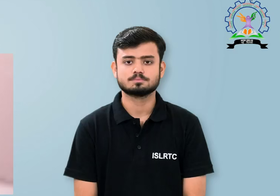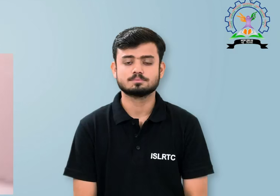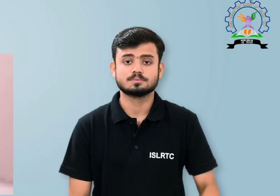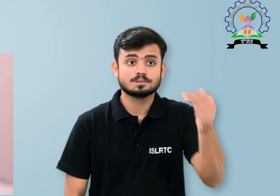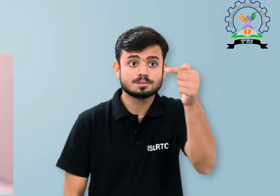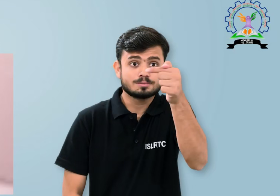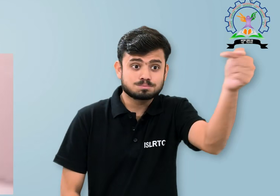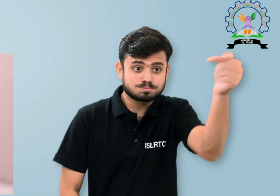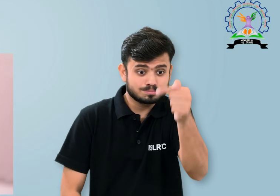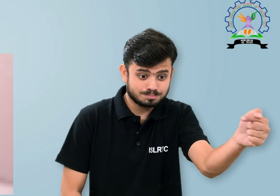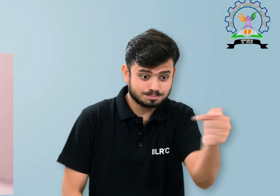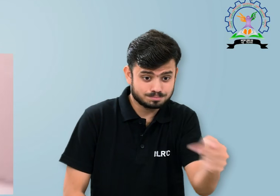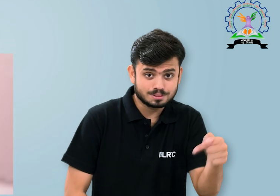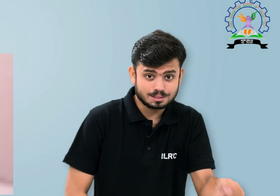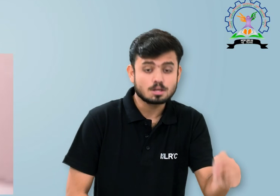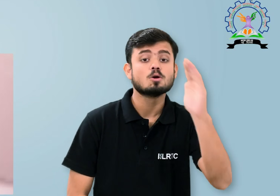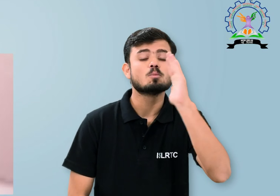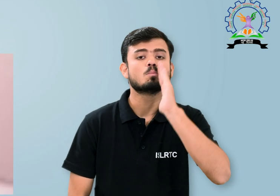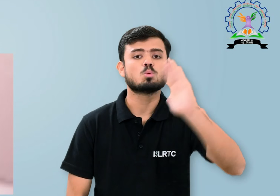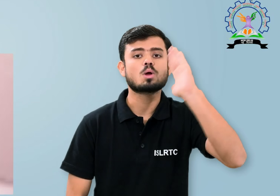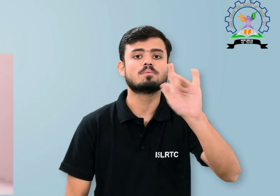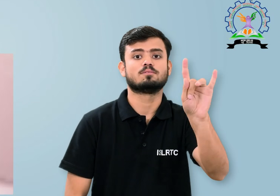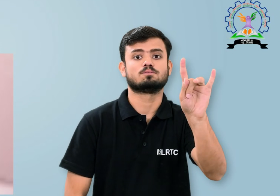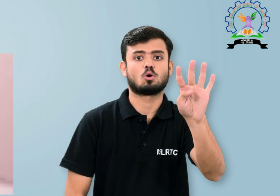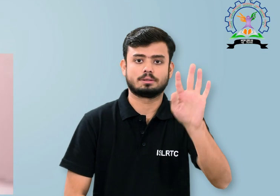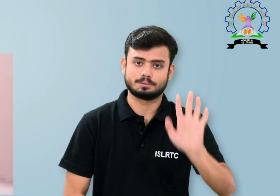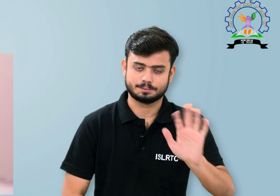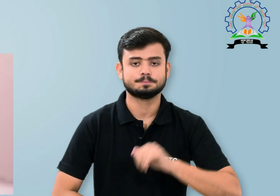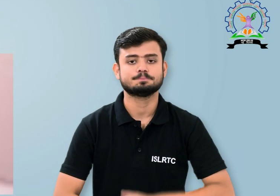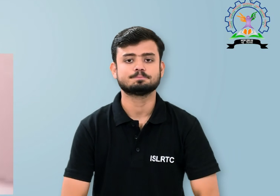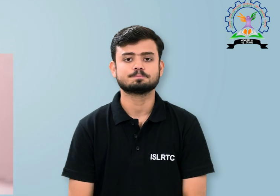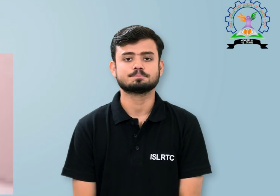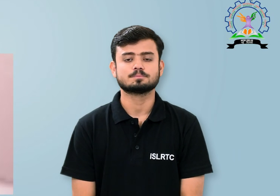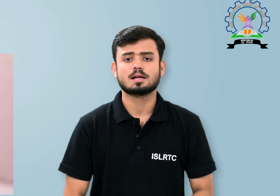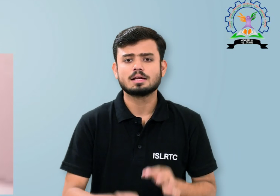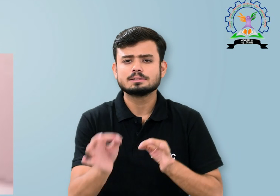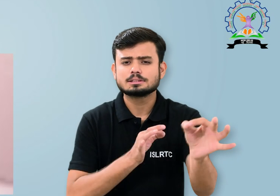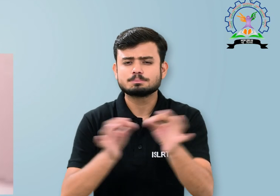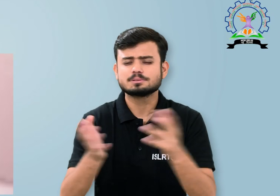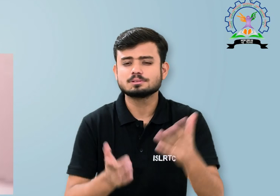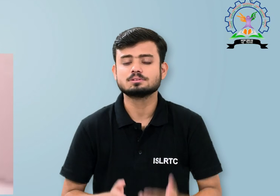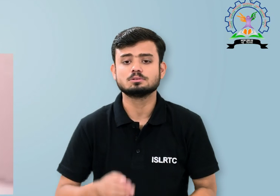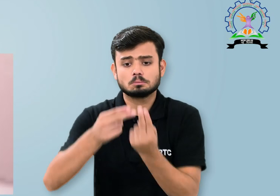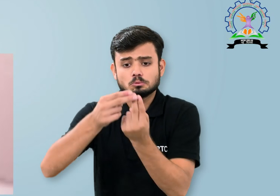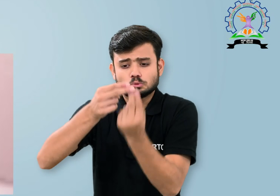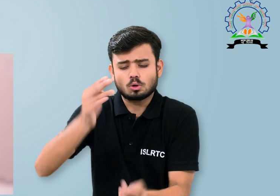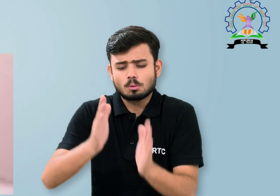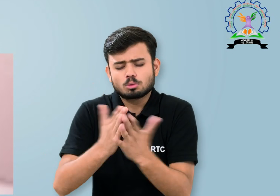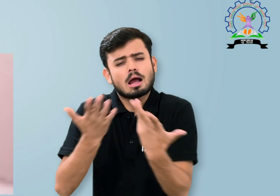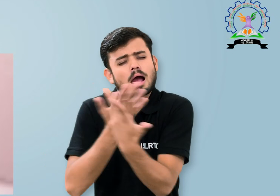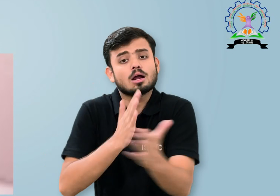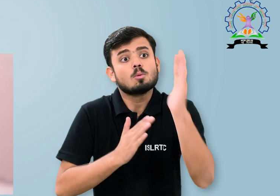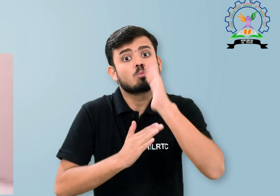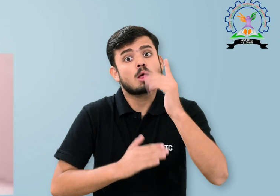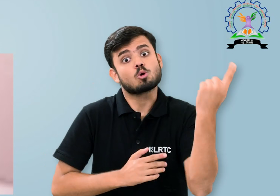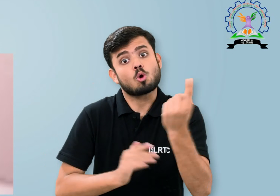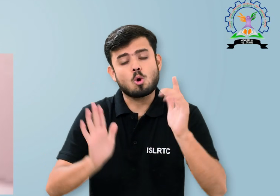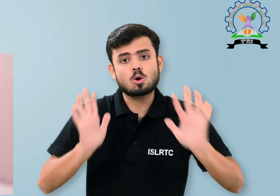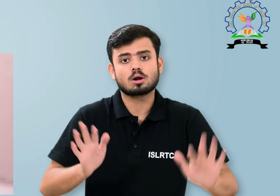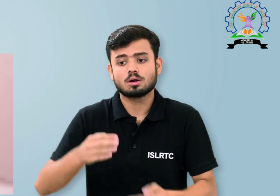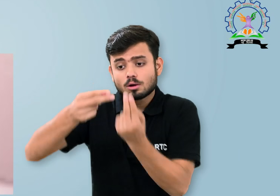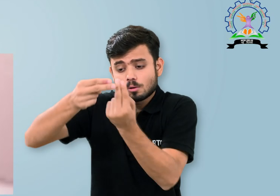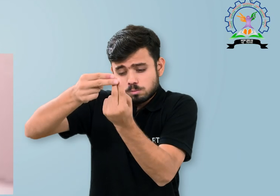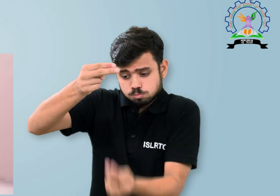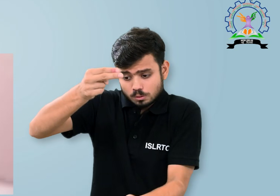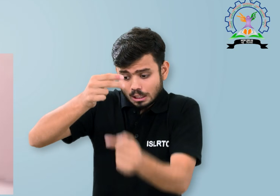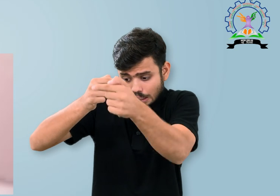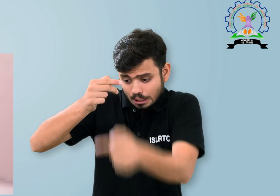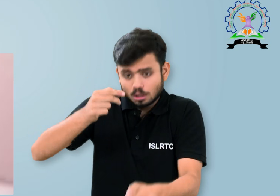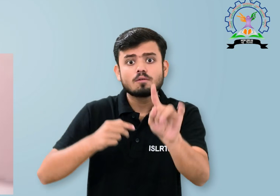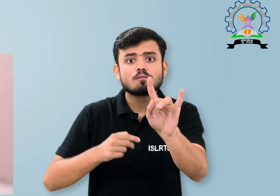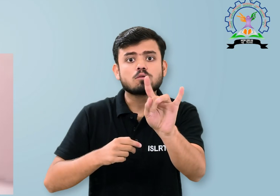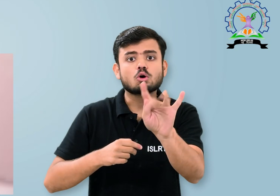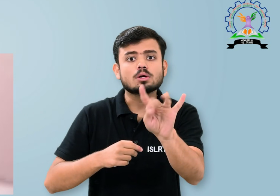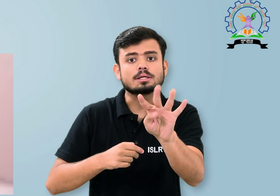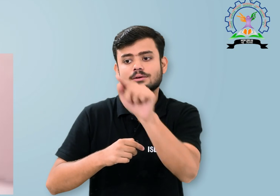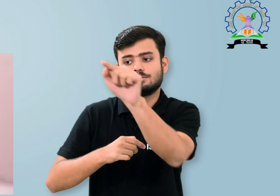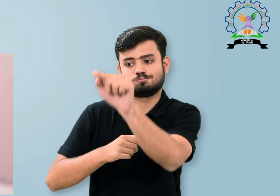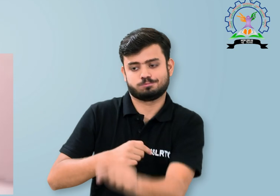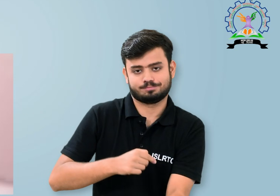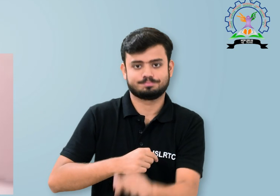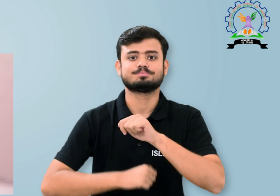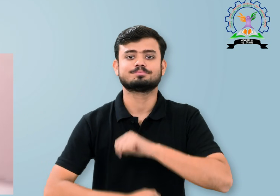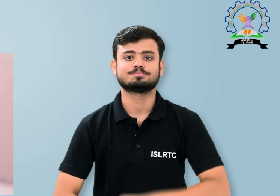Sonnet A 14-line poem with a specific rhyme scheme and meter.